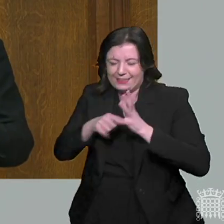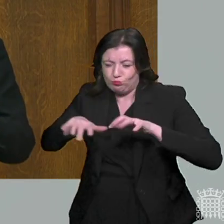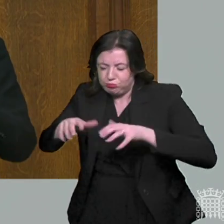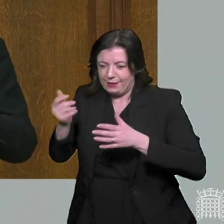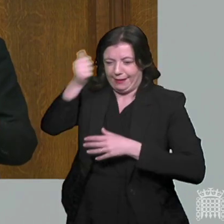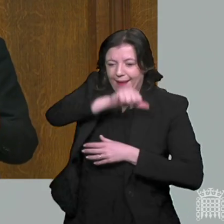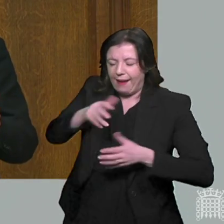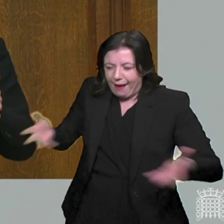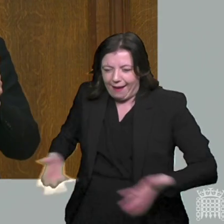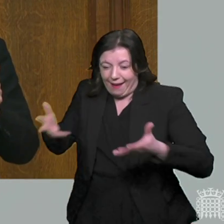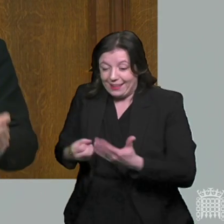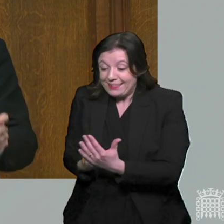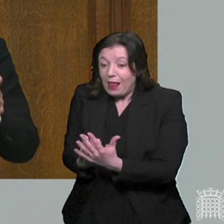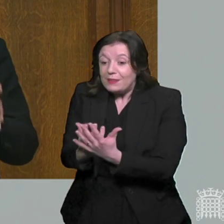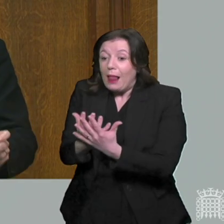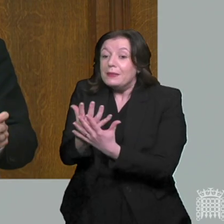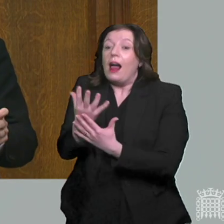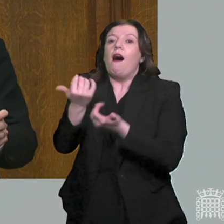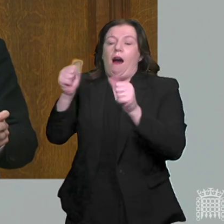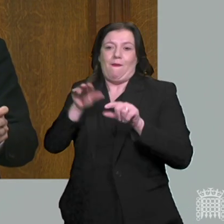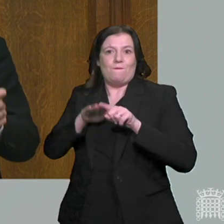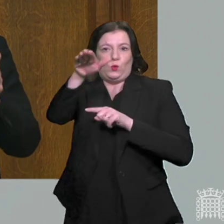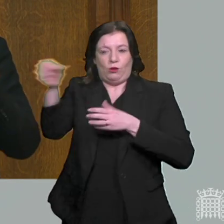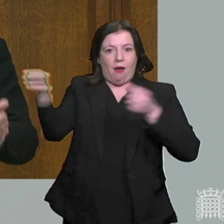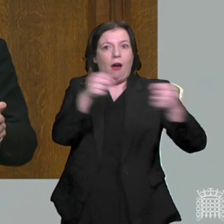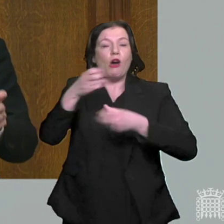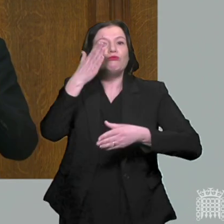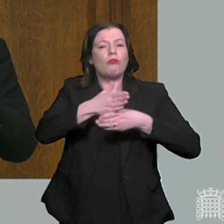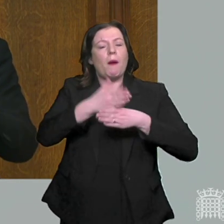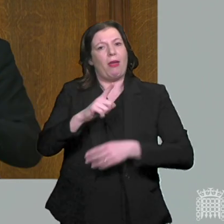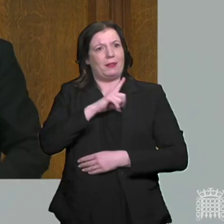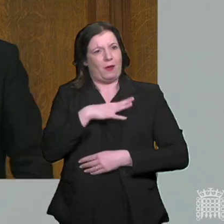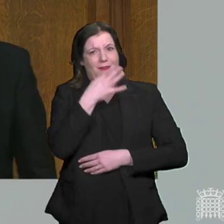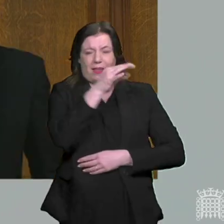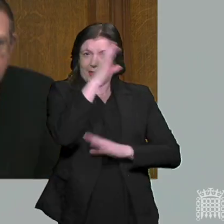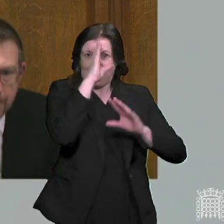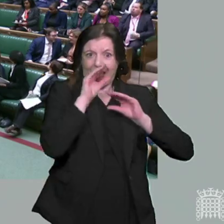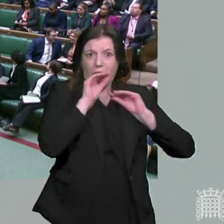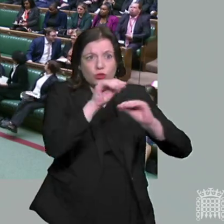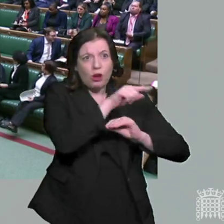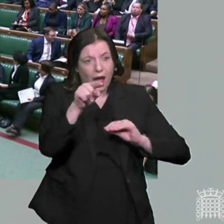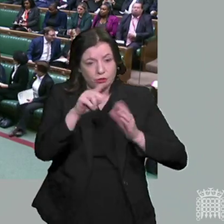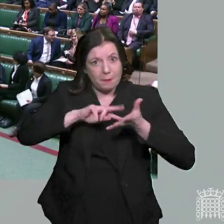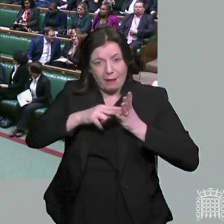What is he doing to ensure that the education and training system brings forward the workforce for tomorrow?